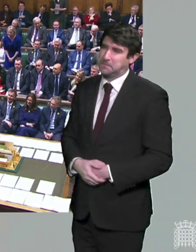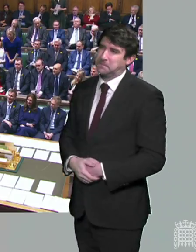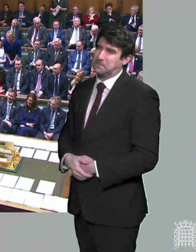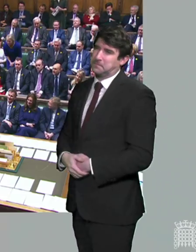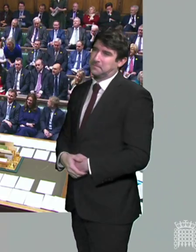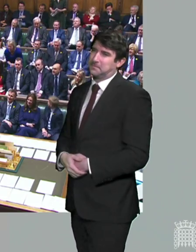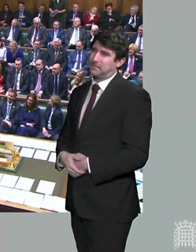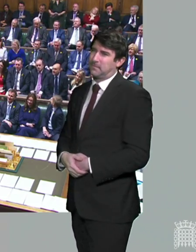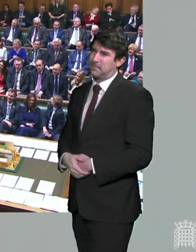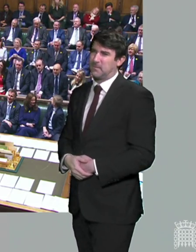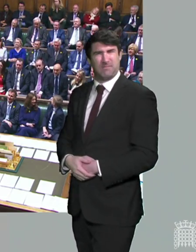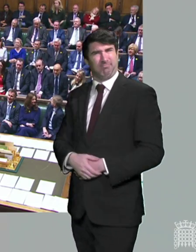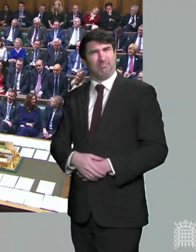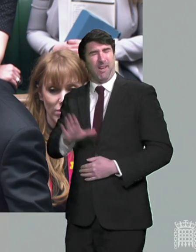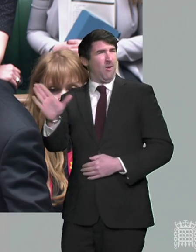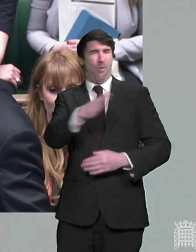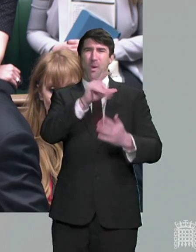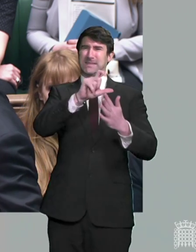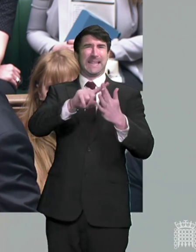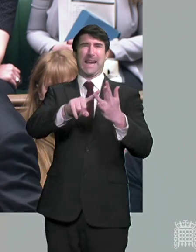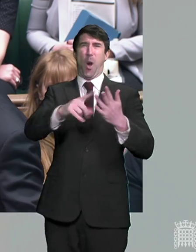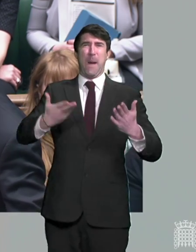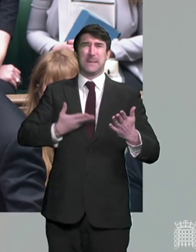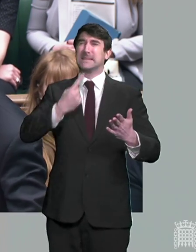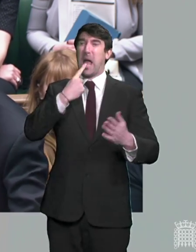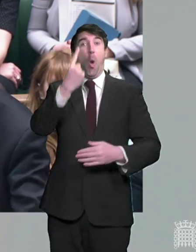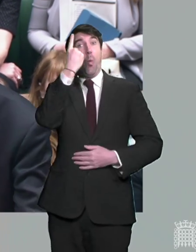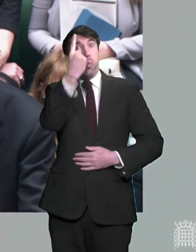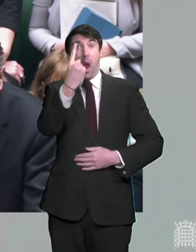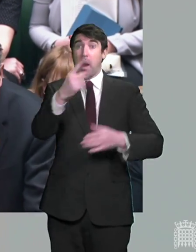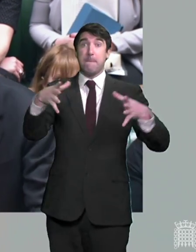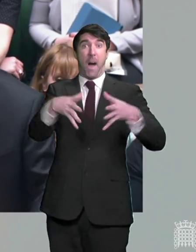Here is the thing: all CEOs of businesses are saying there is only one party with a plan for growth, and it is this party here.